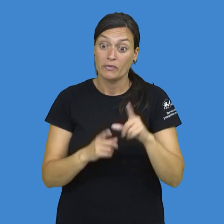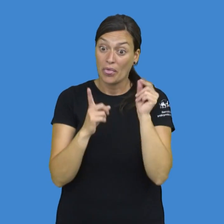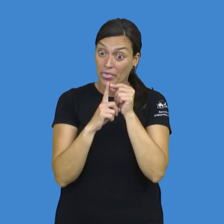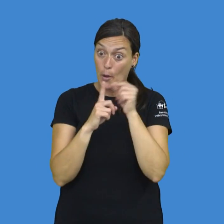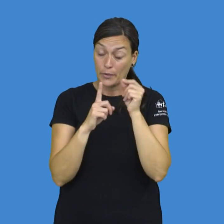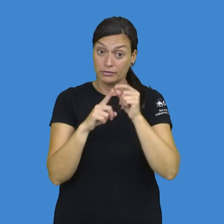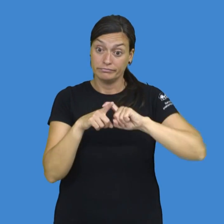diabetes